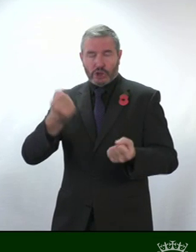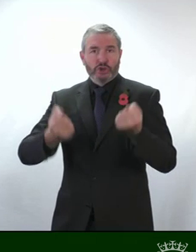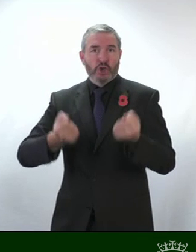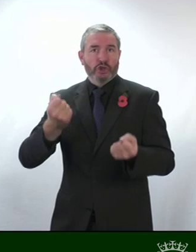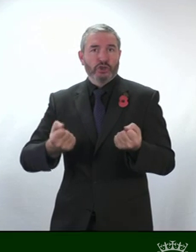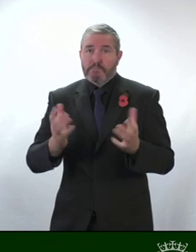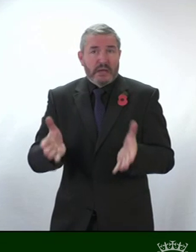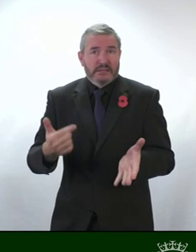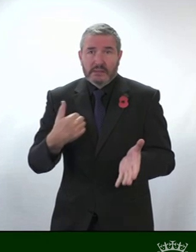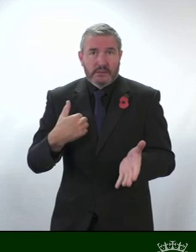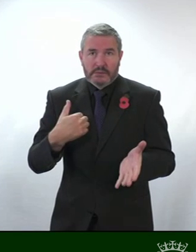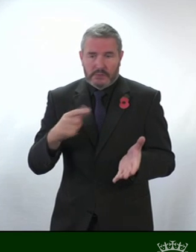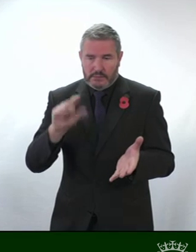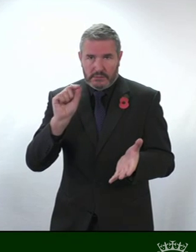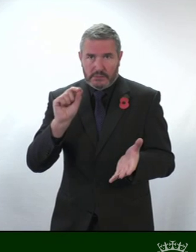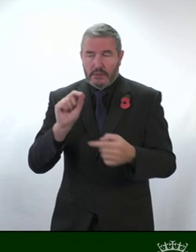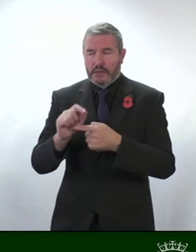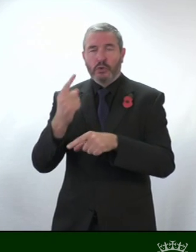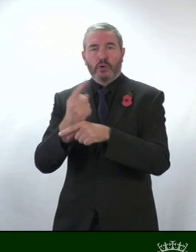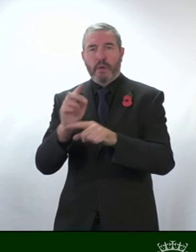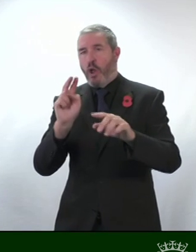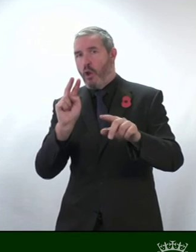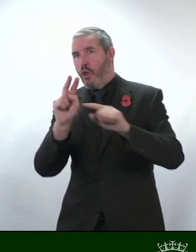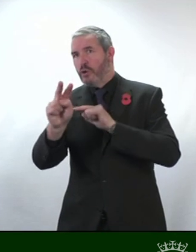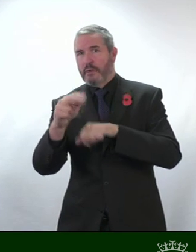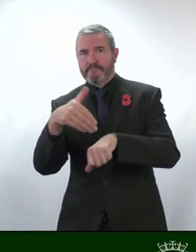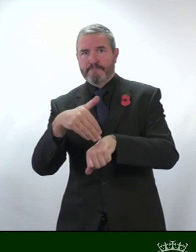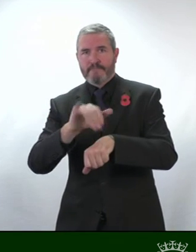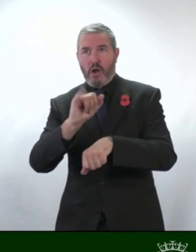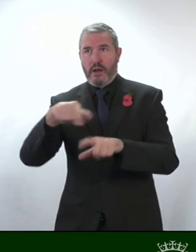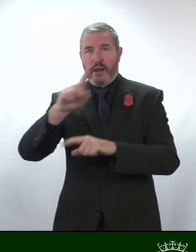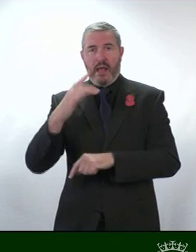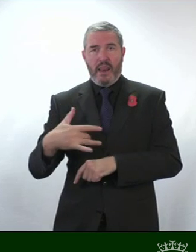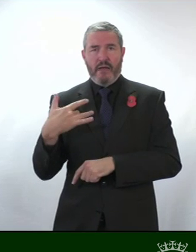The hon. Gentleman talks about the long-term effects on people’s lives.